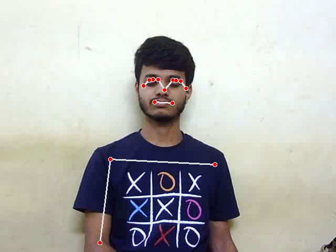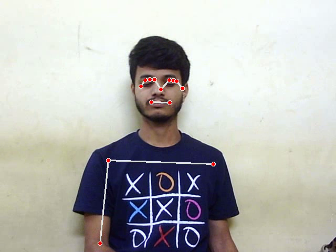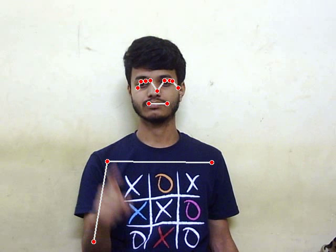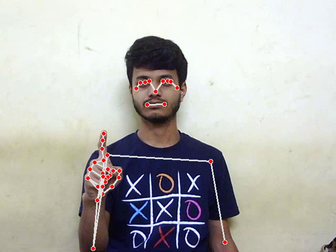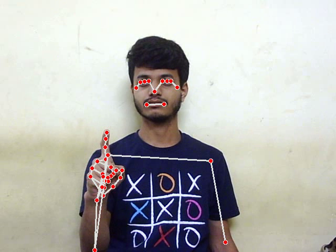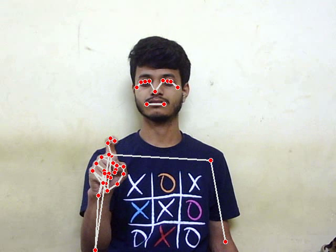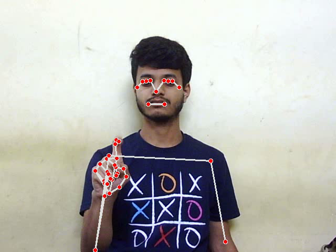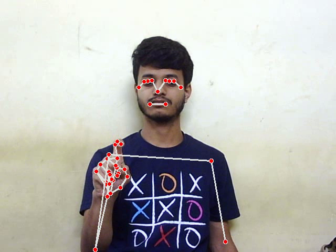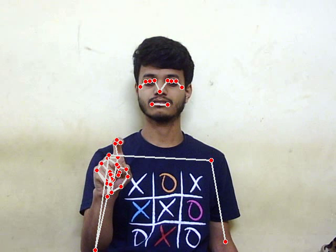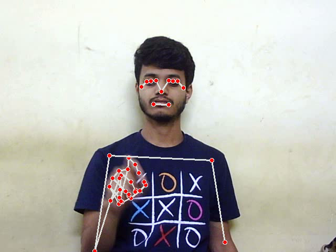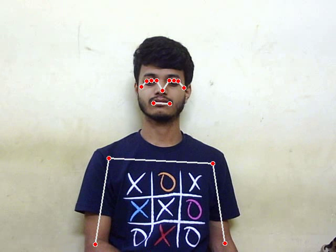question